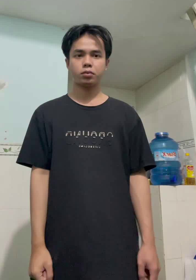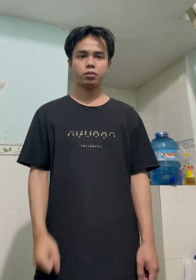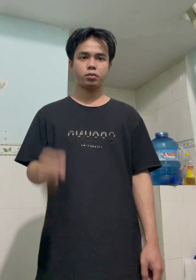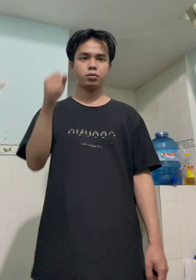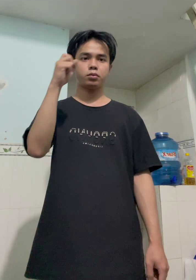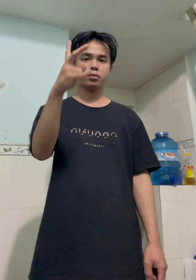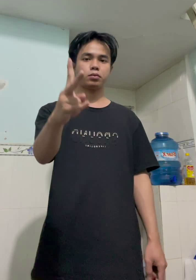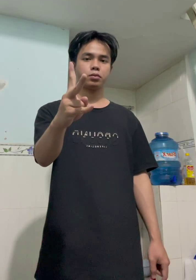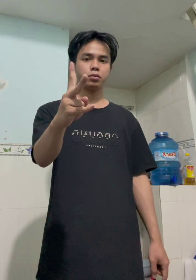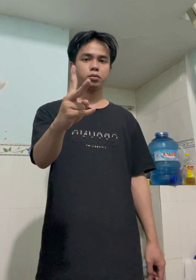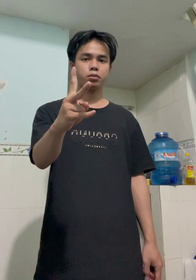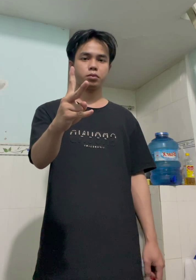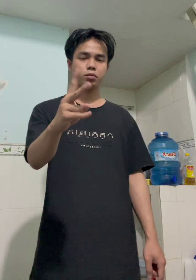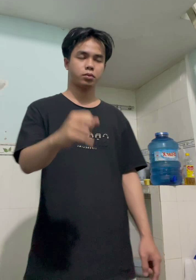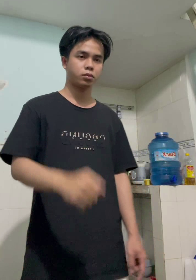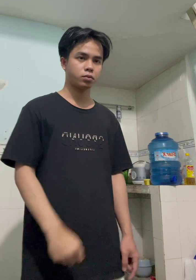h